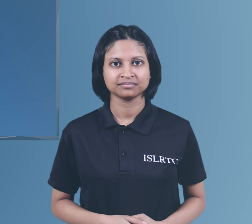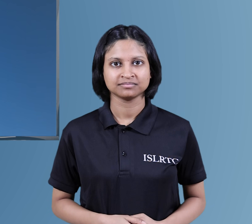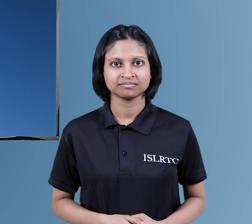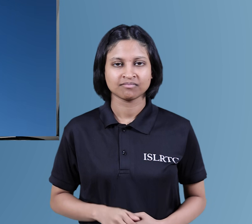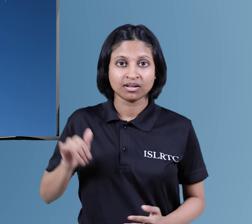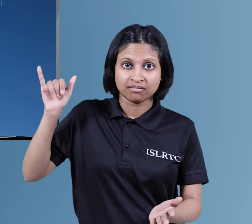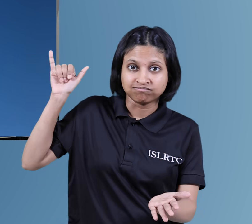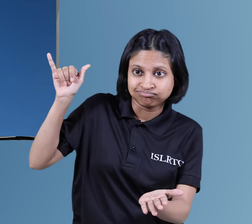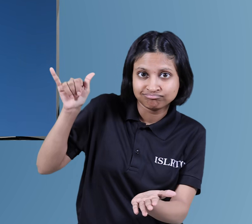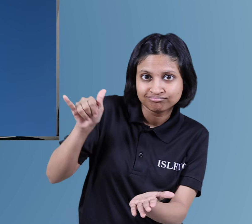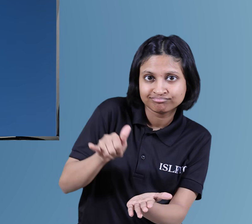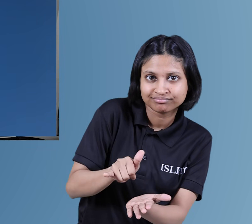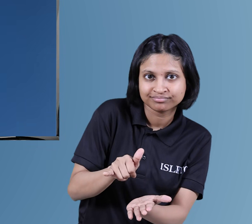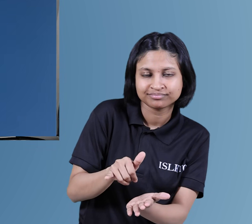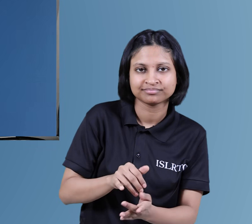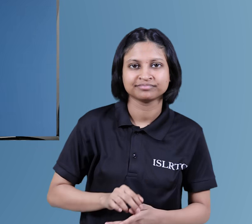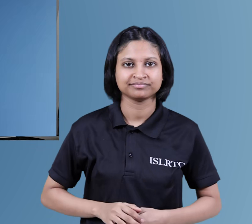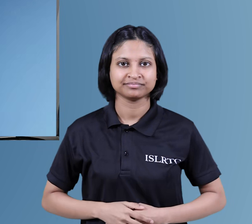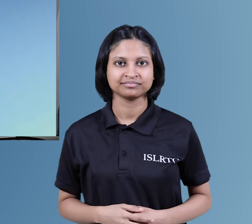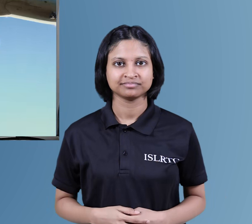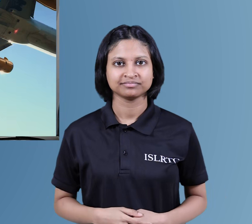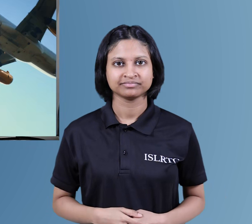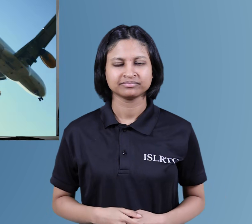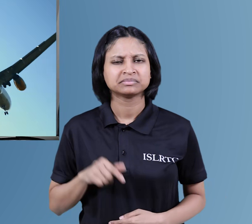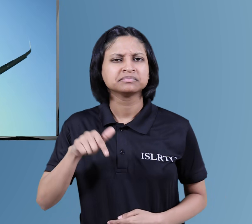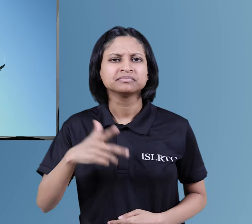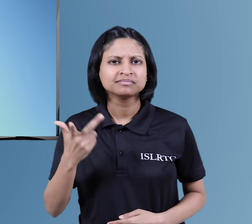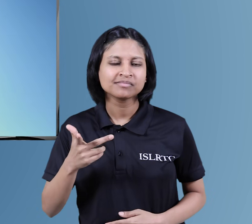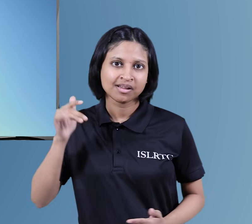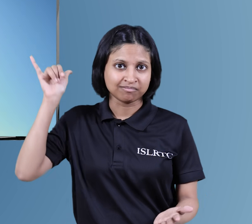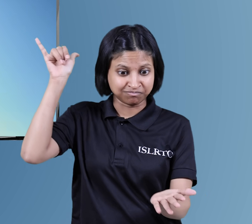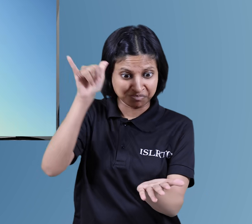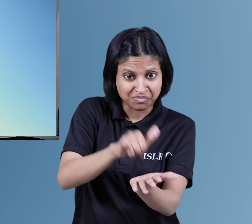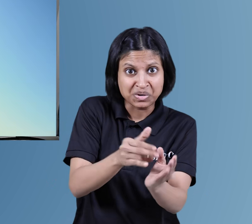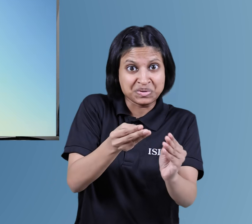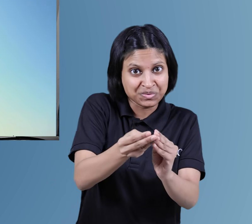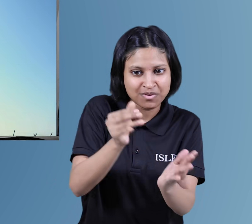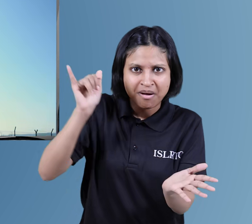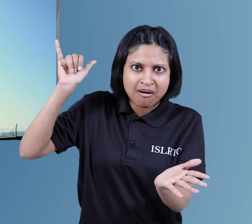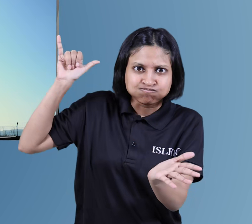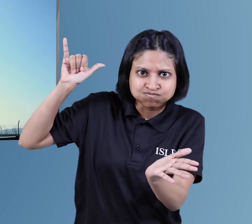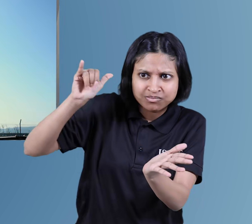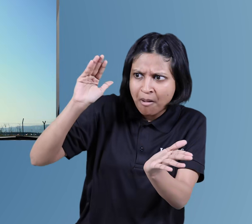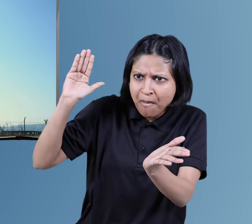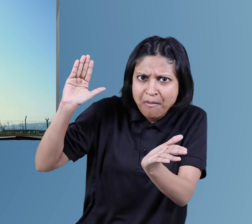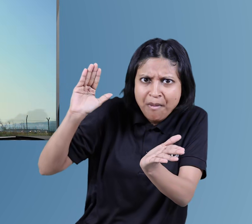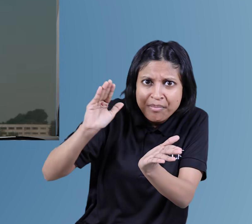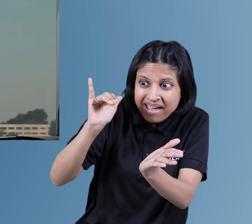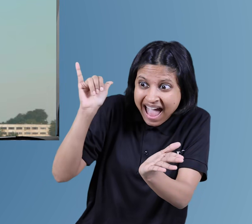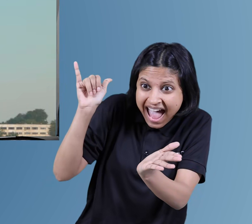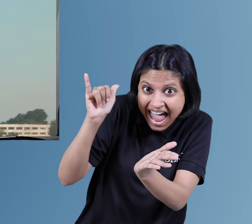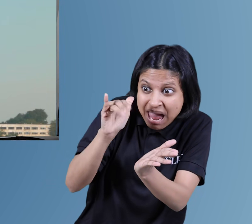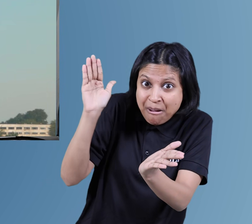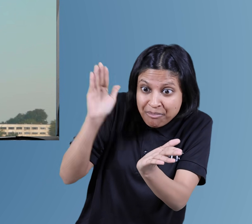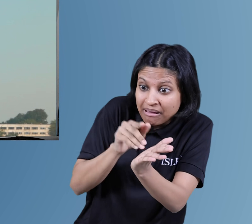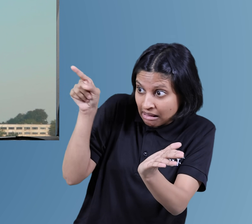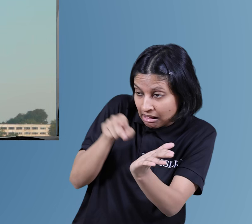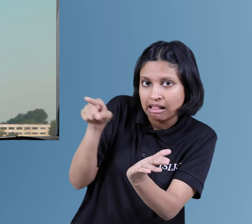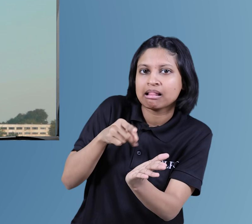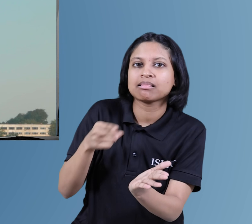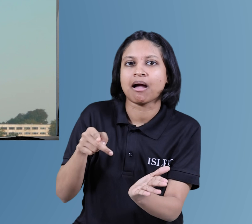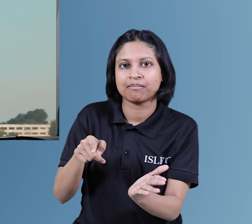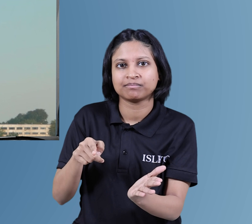Descent where the aircraft decreases in altitude.